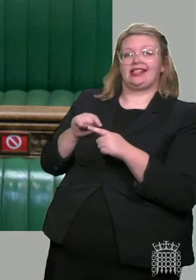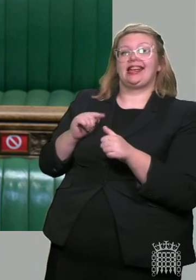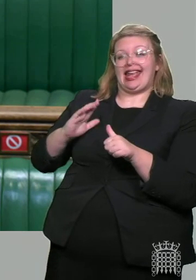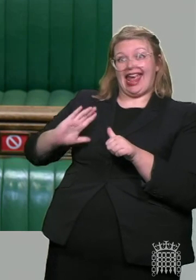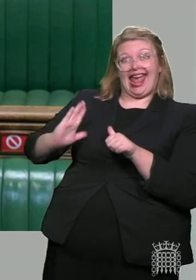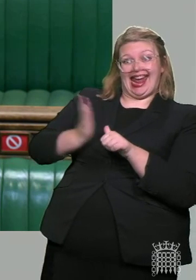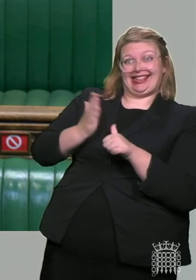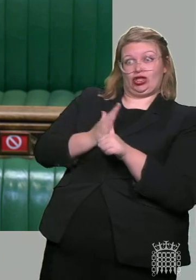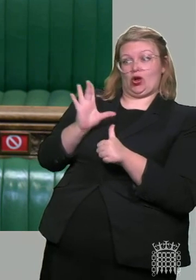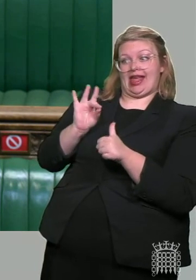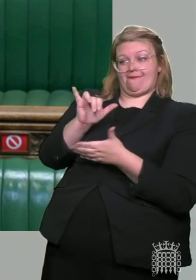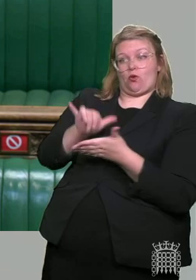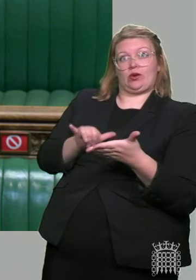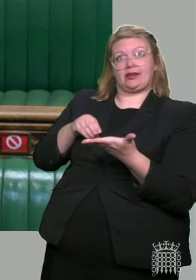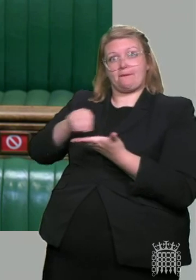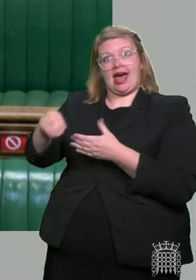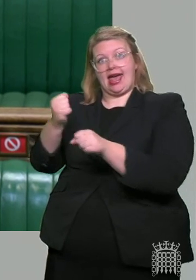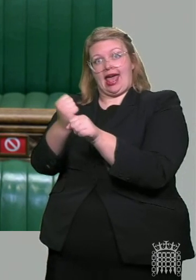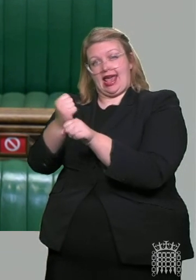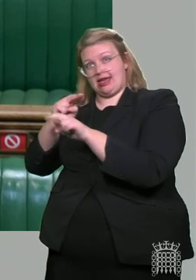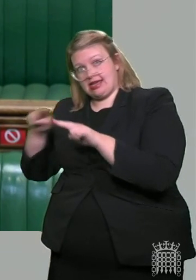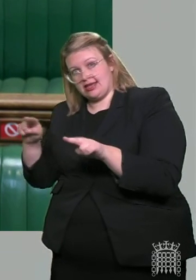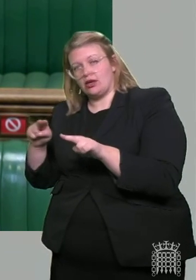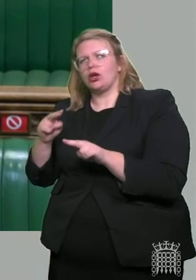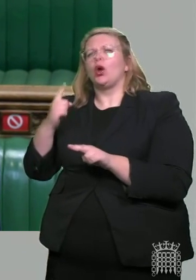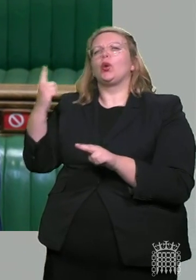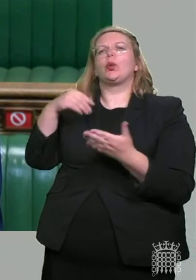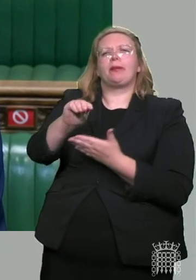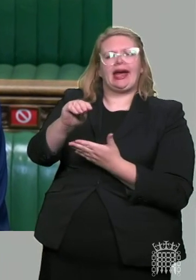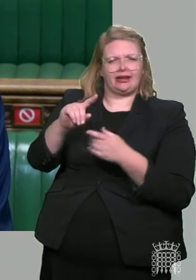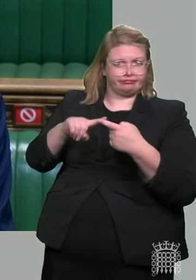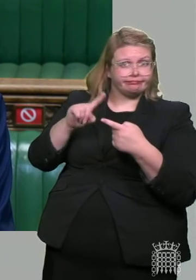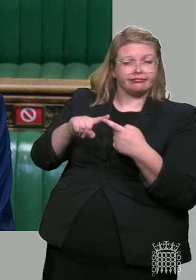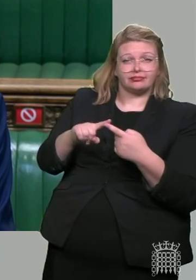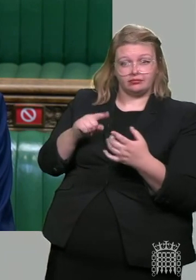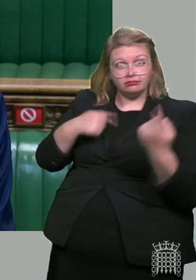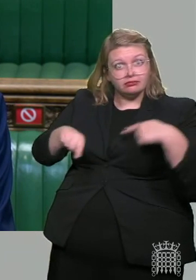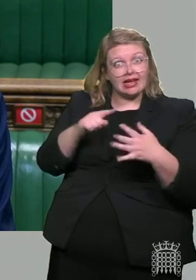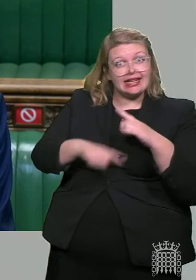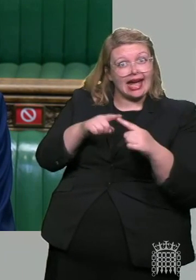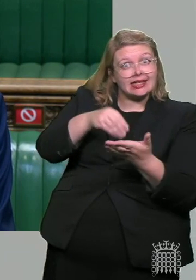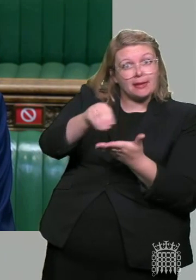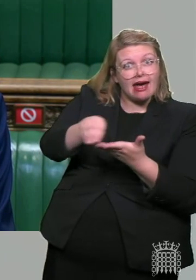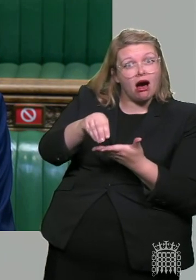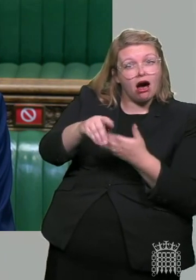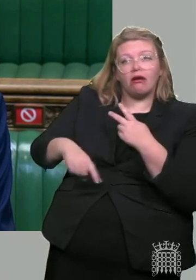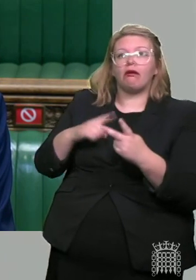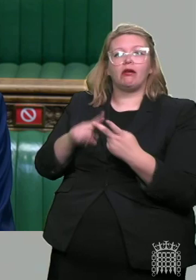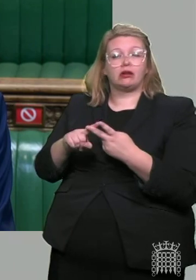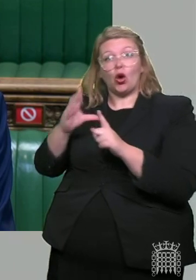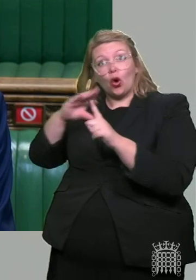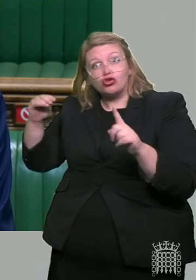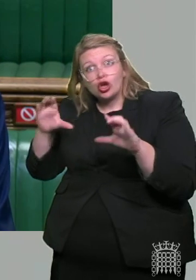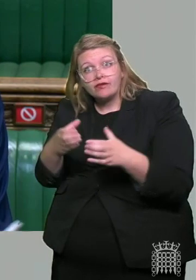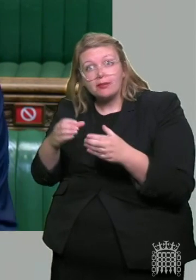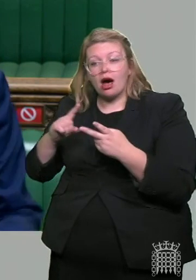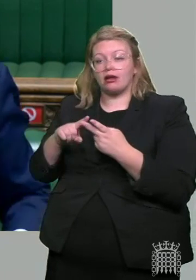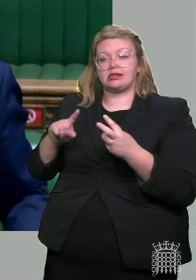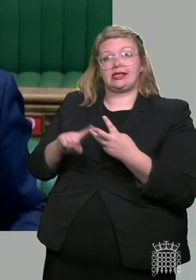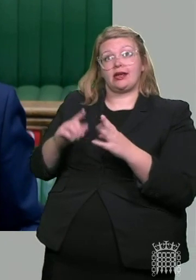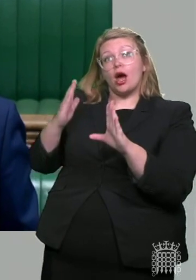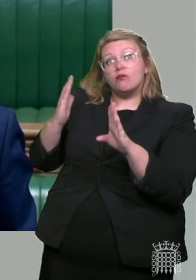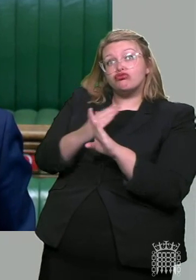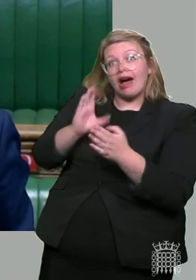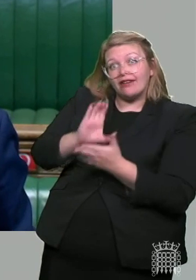Either the taxpayer paid the initial invoice, or it was the Conservative party, or it was a private donor, or it was the Prime Minister.